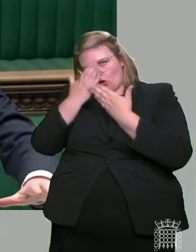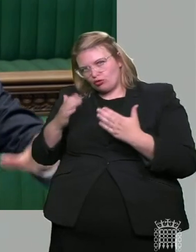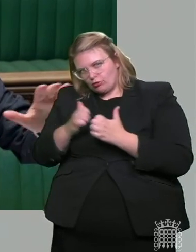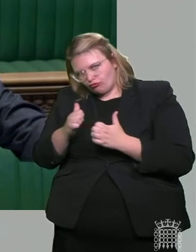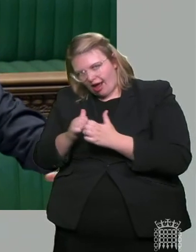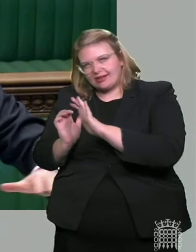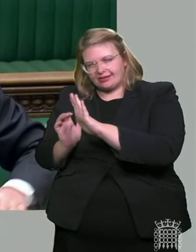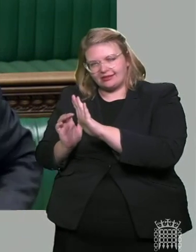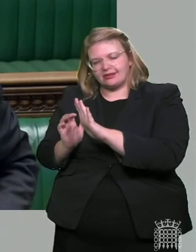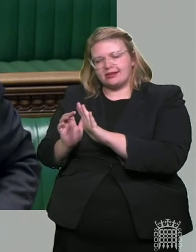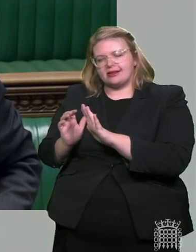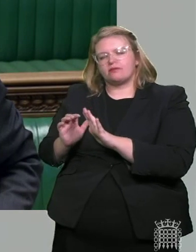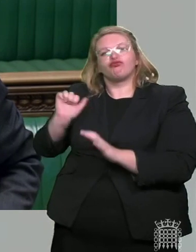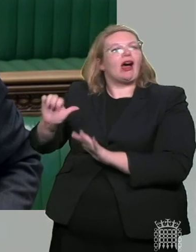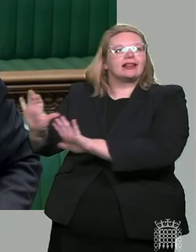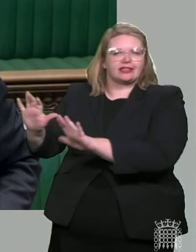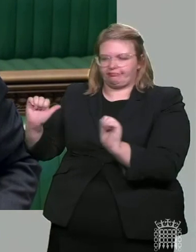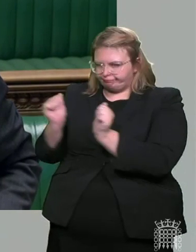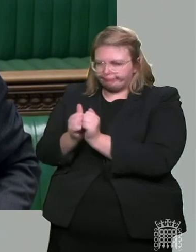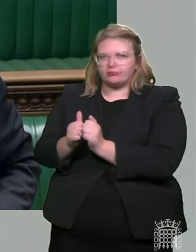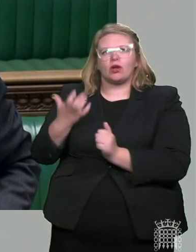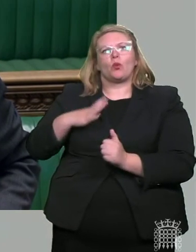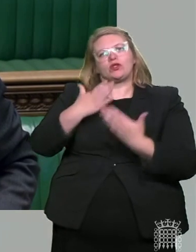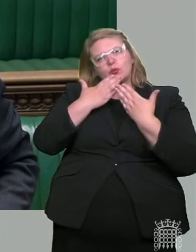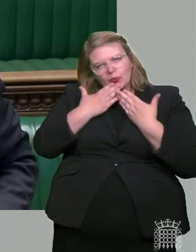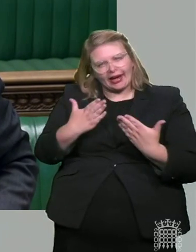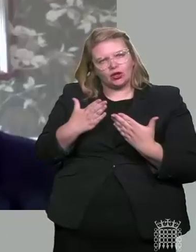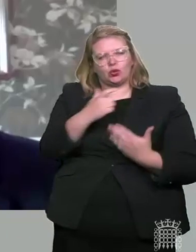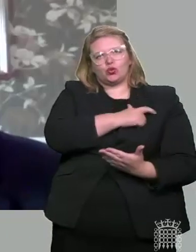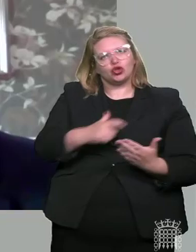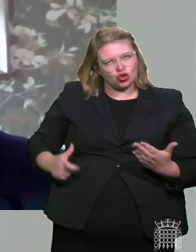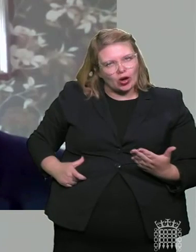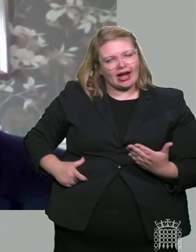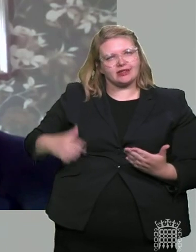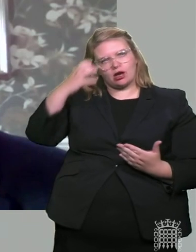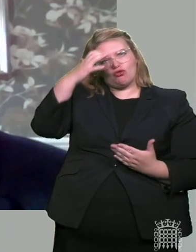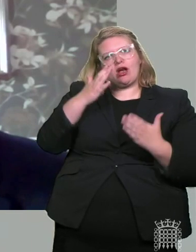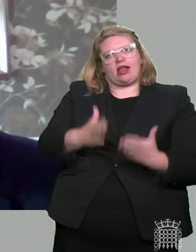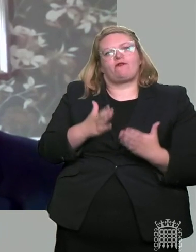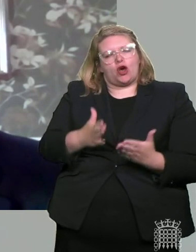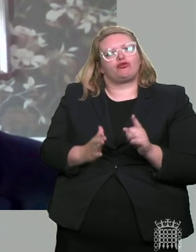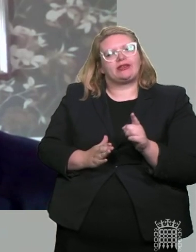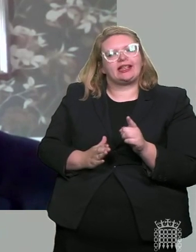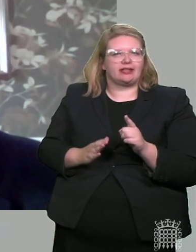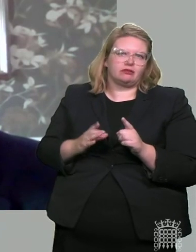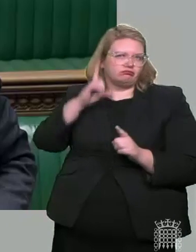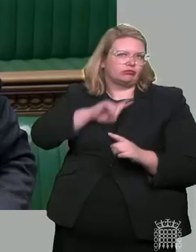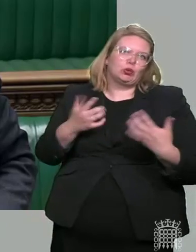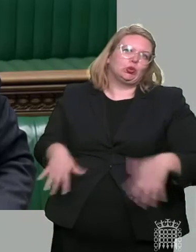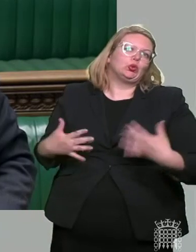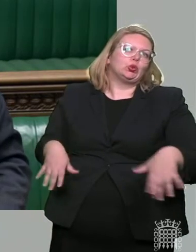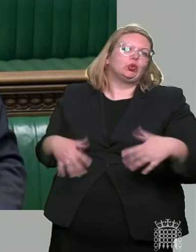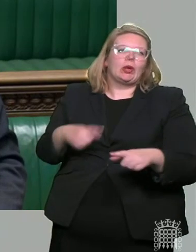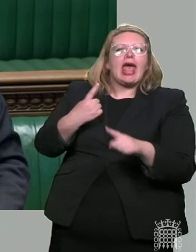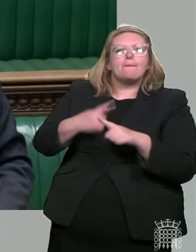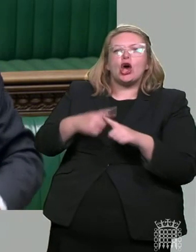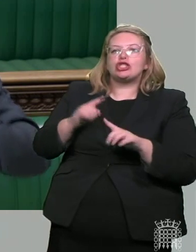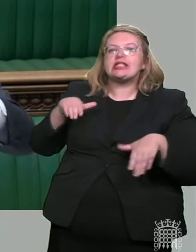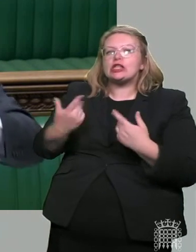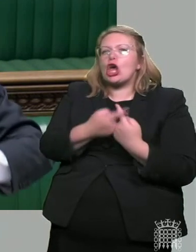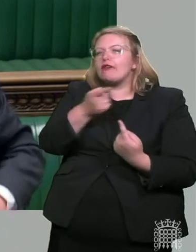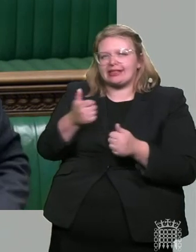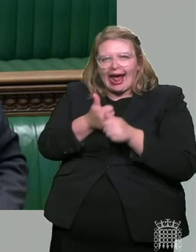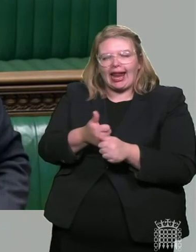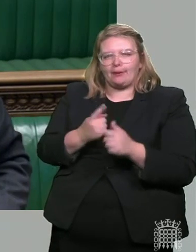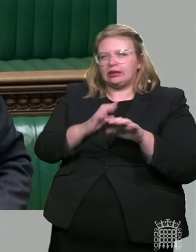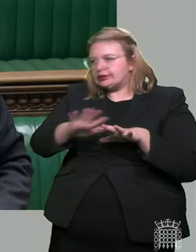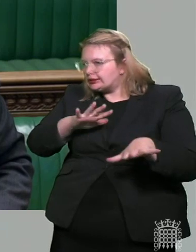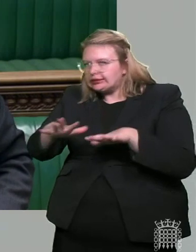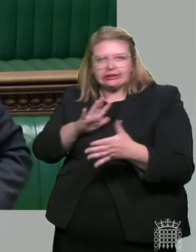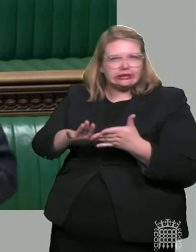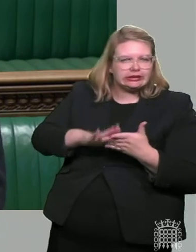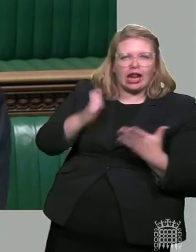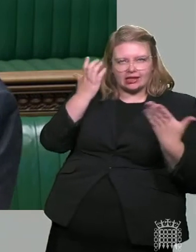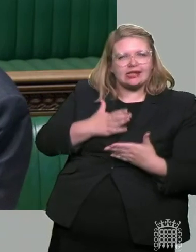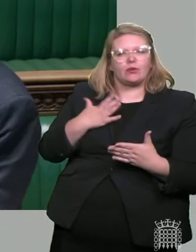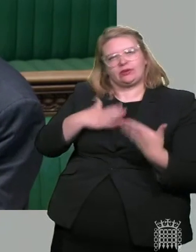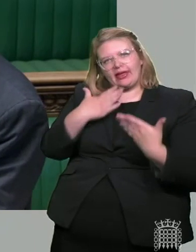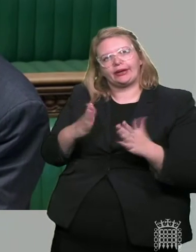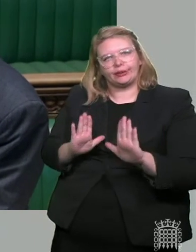He is right to want to thank all the staff of Doncaster Royal Infirmary for what they did for the emergency services in dealing with the incident last night, and I am glad to take the opportunity to do that.